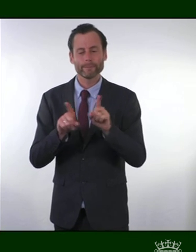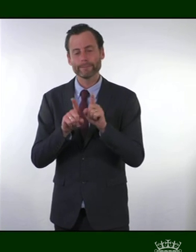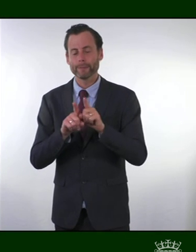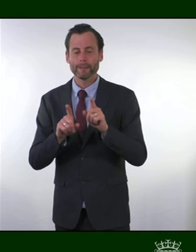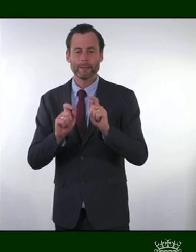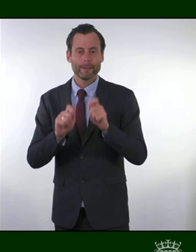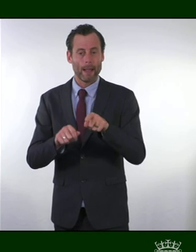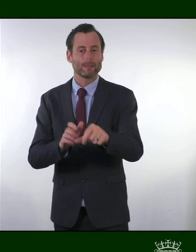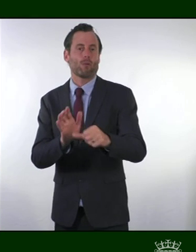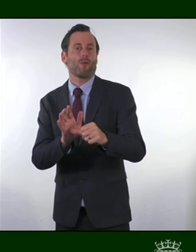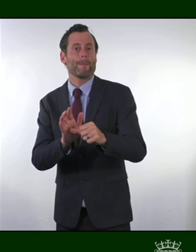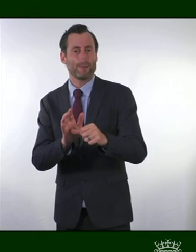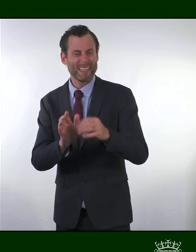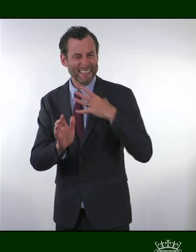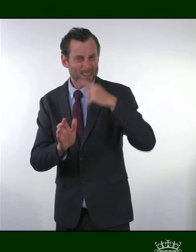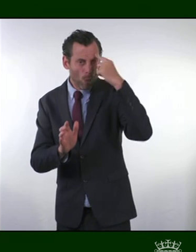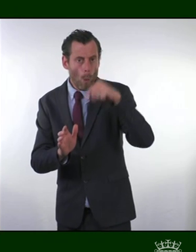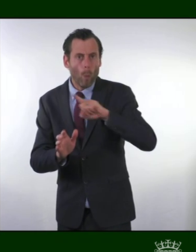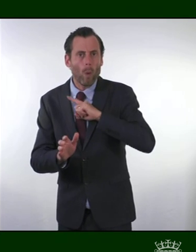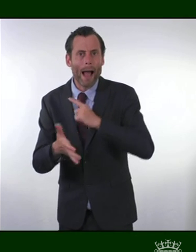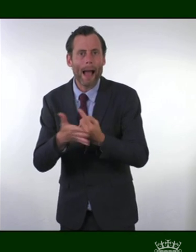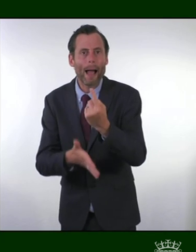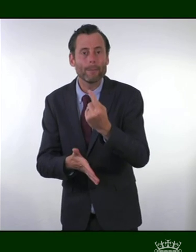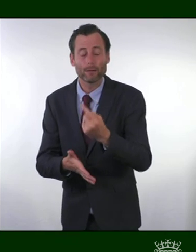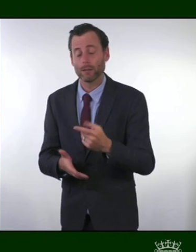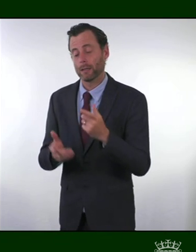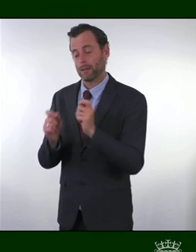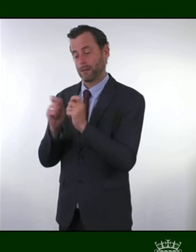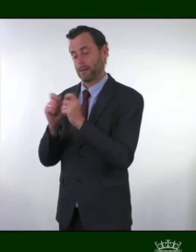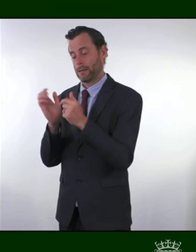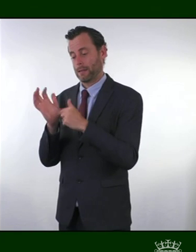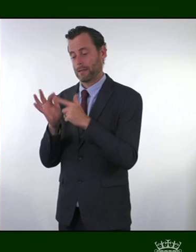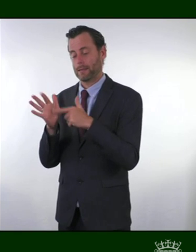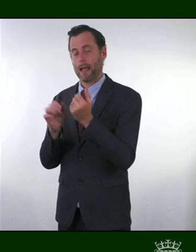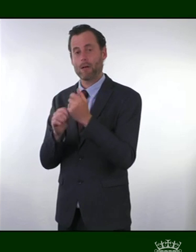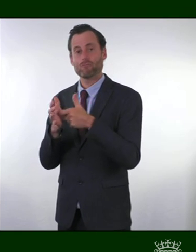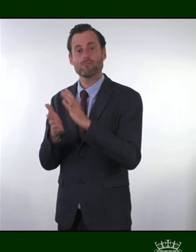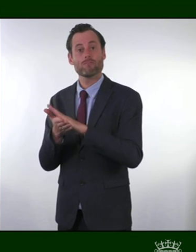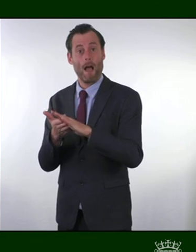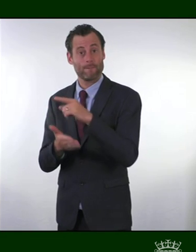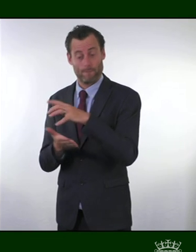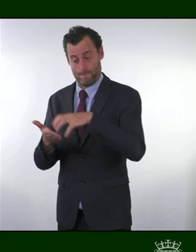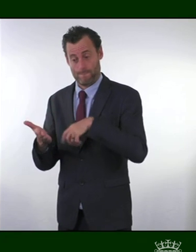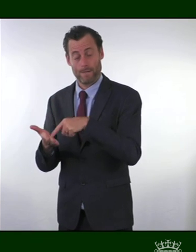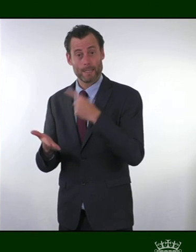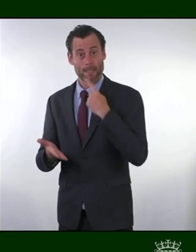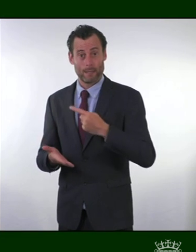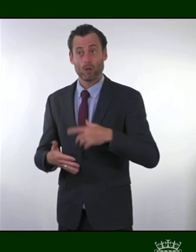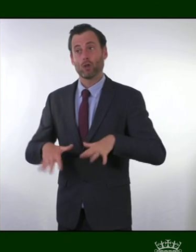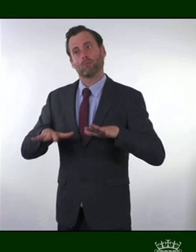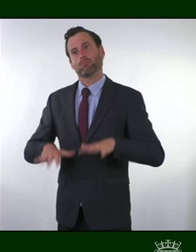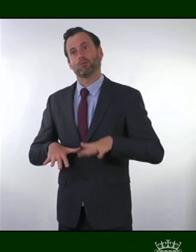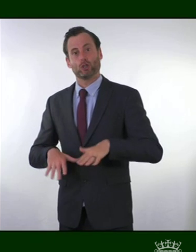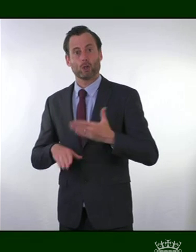Research reported this week in the Telegraph indicates that British workers have already been the biggest casualty in the global jobs cuts.